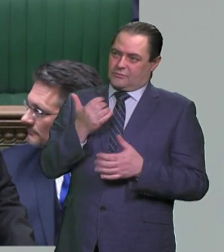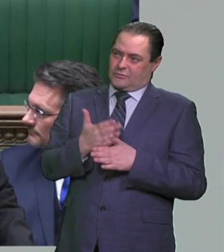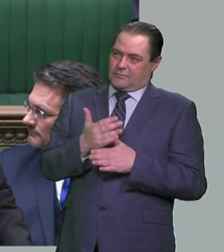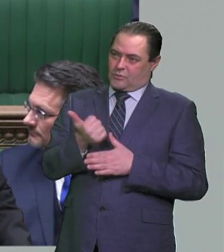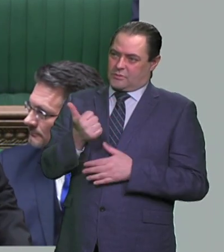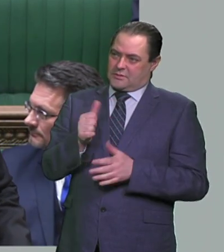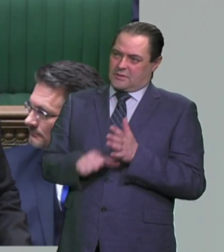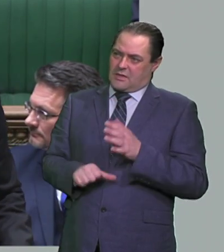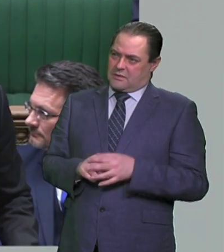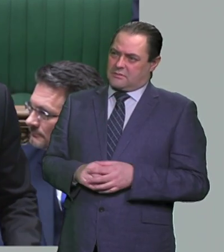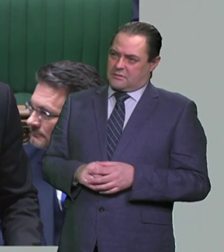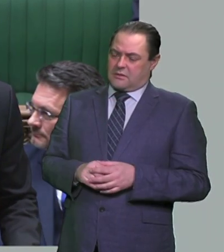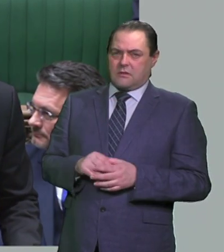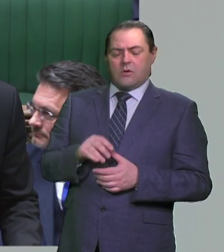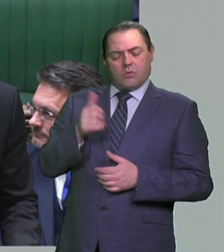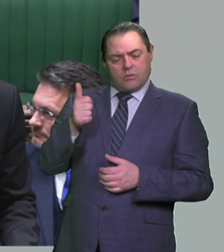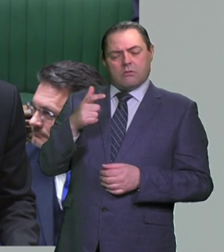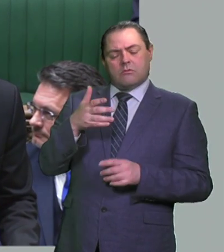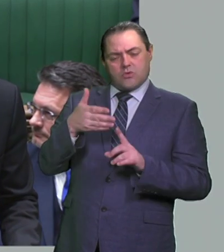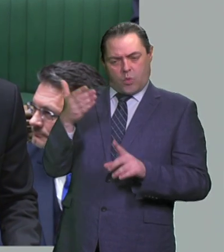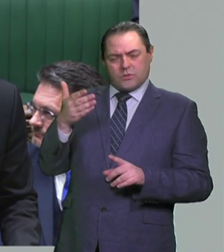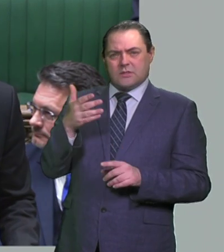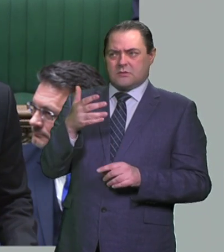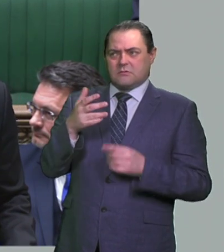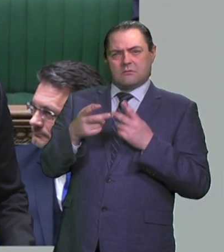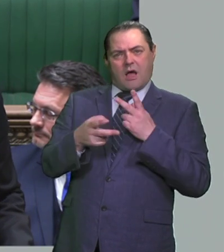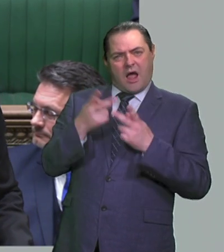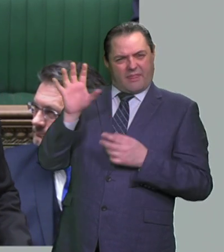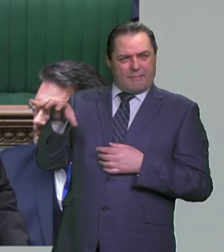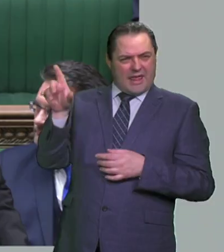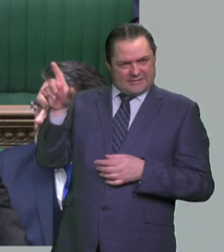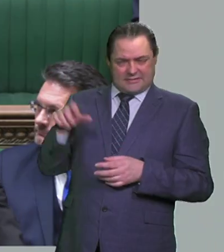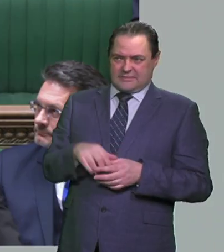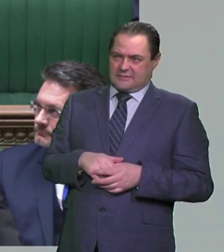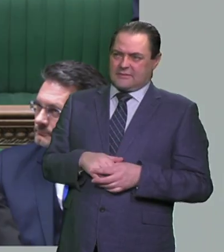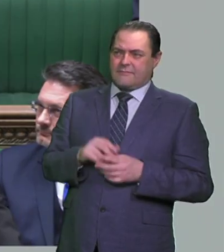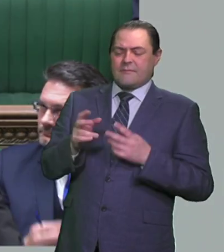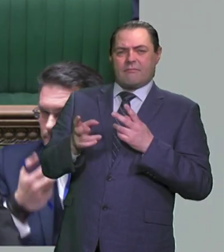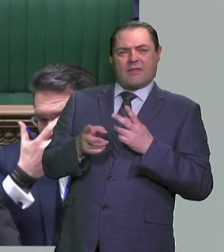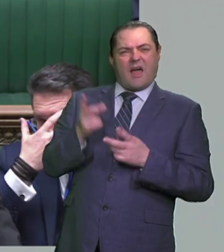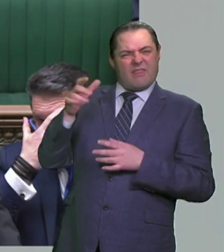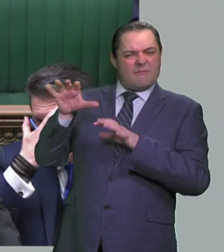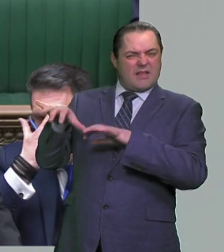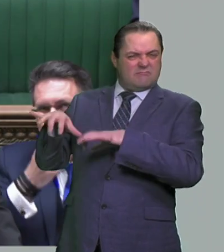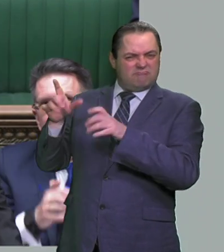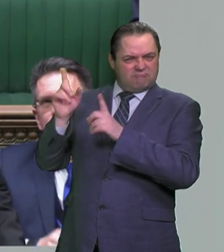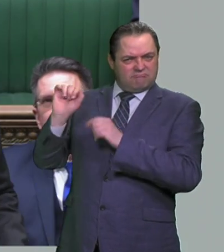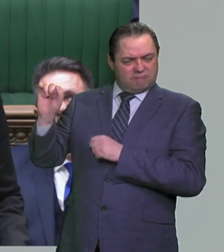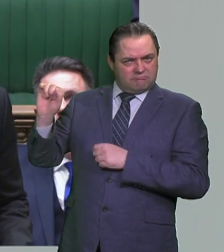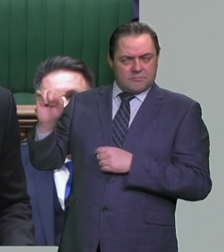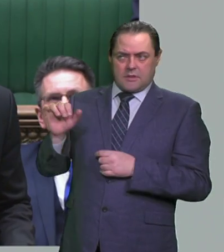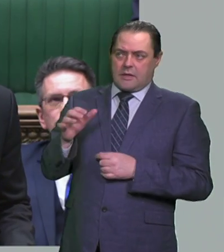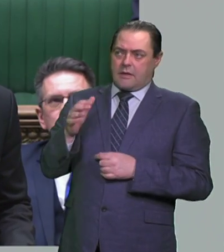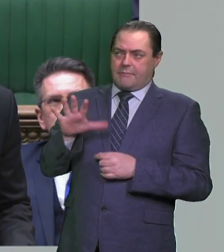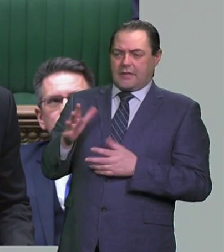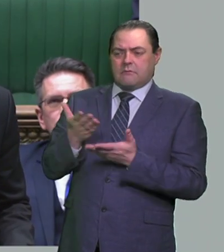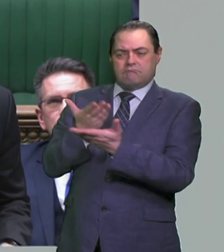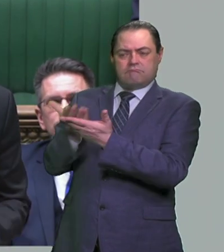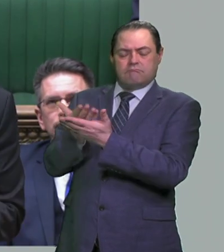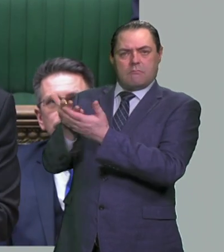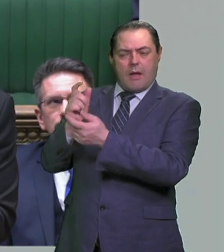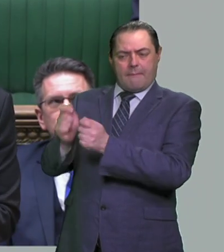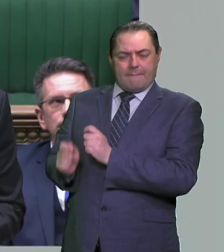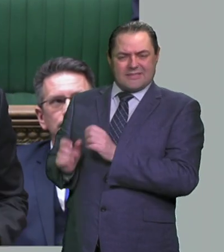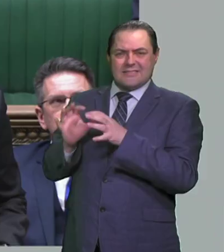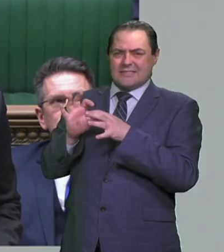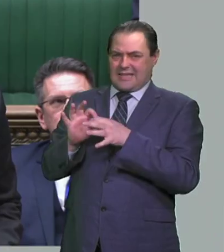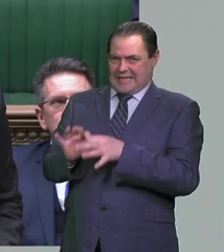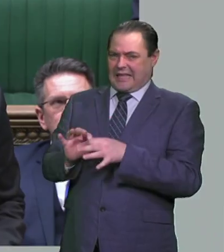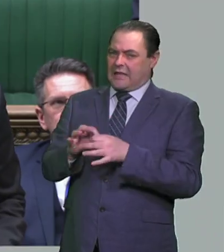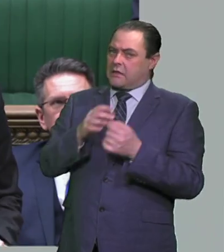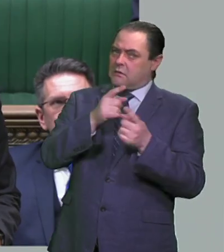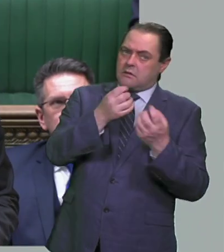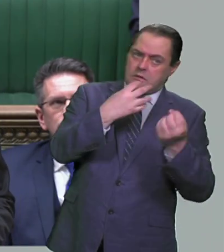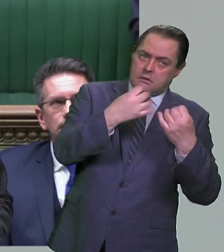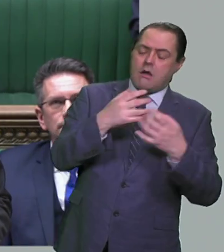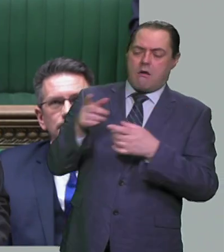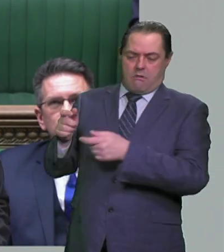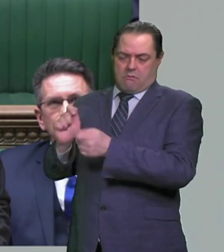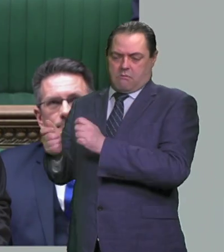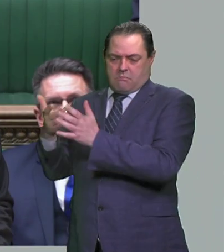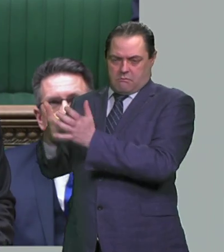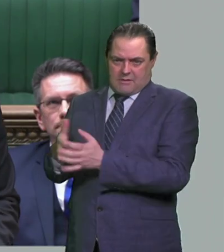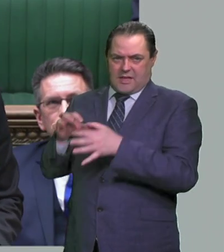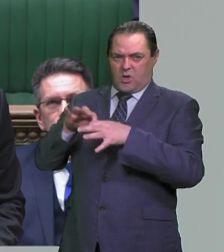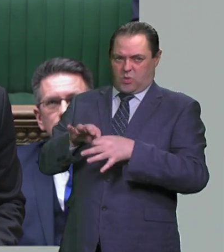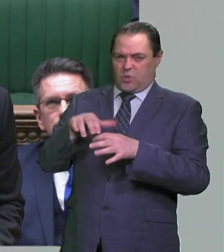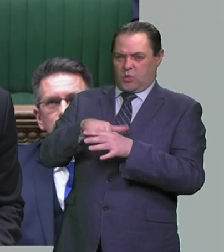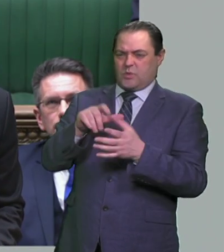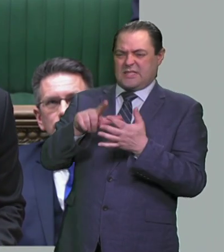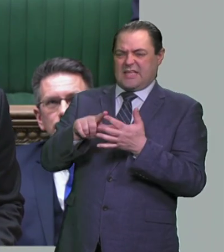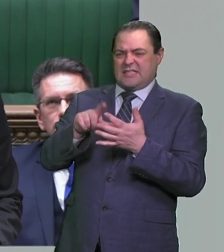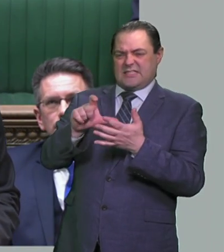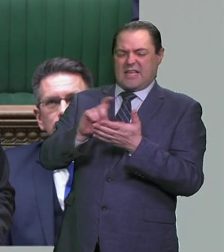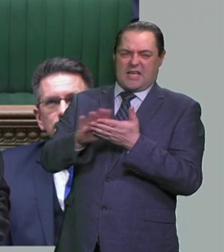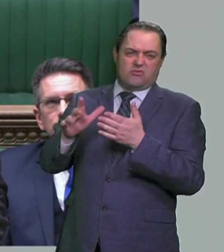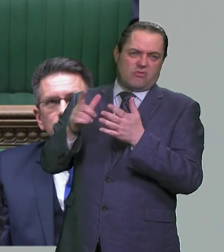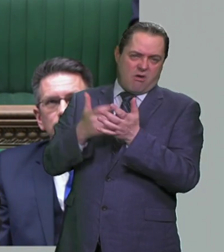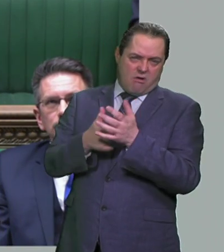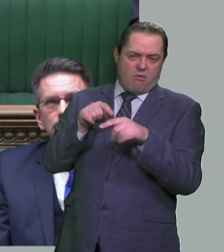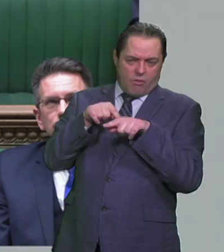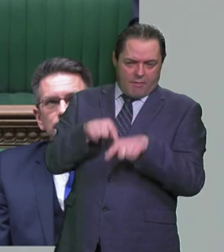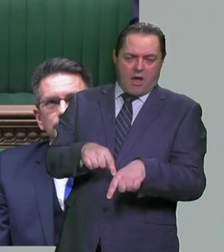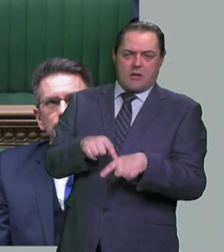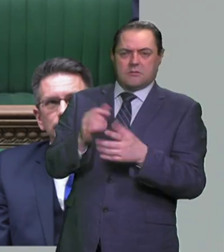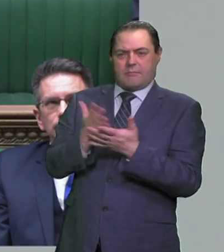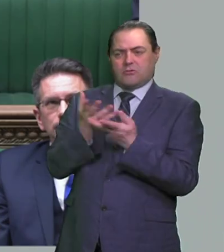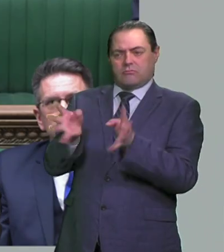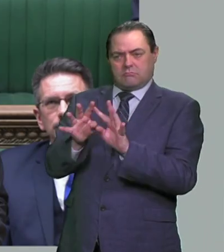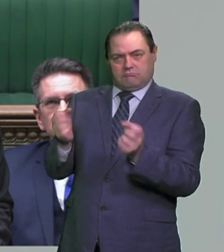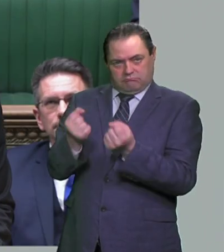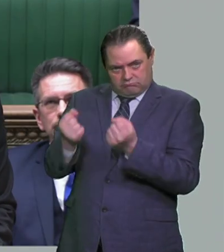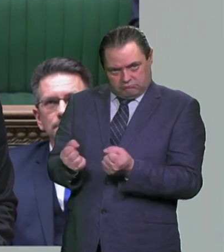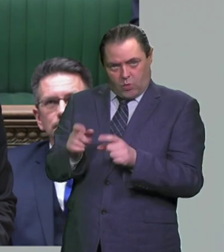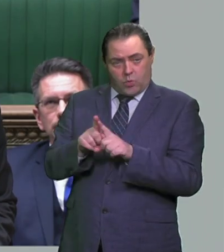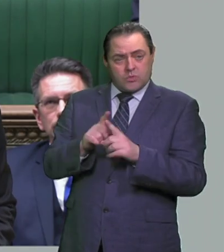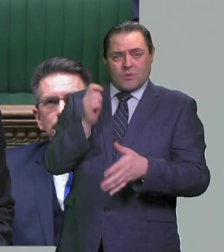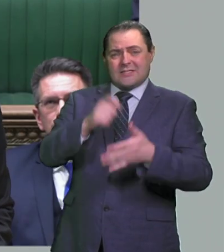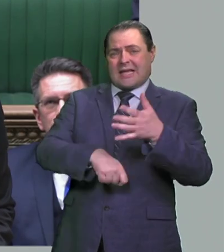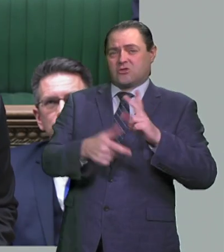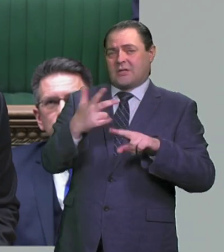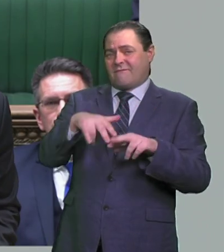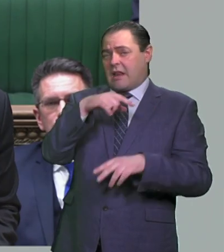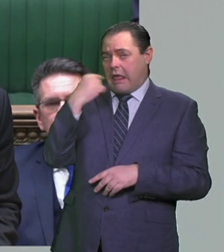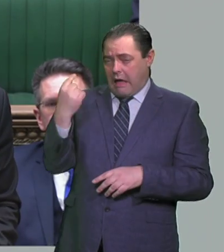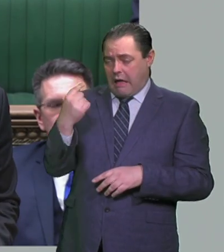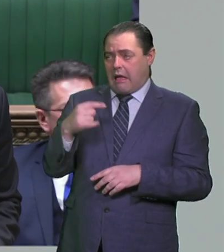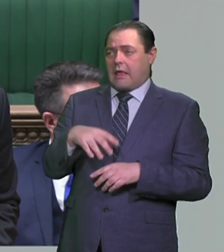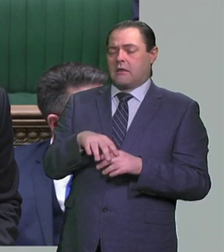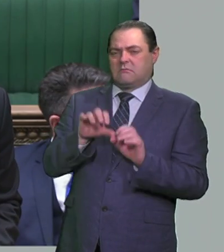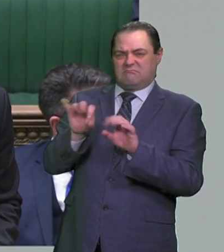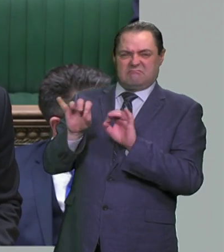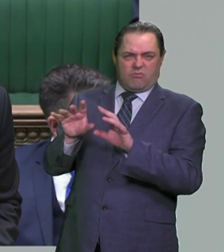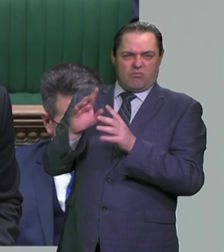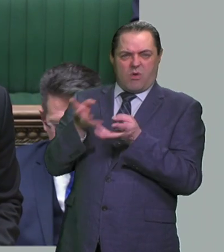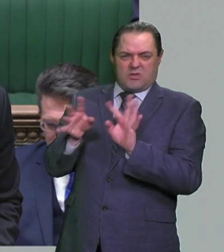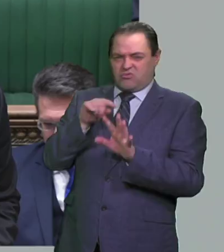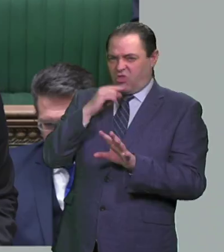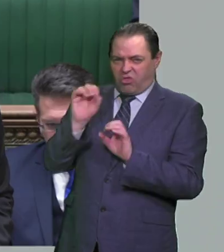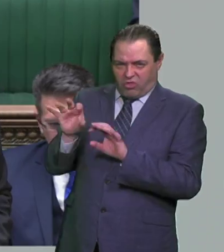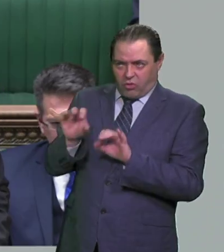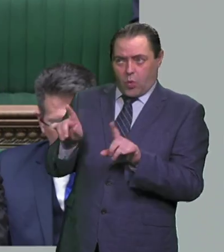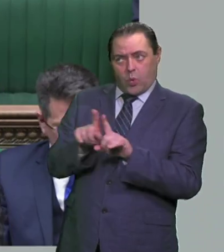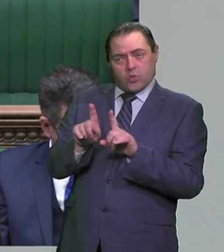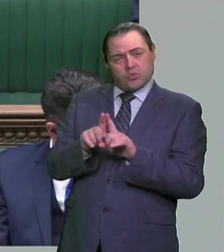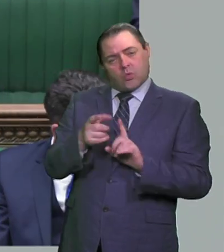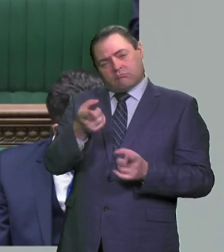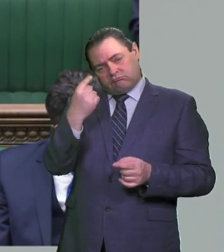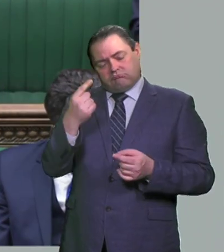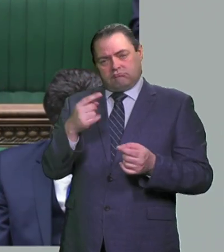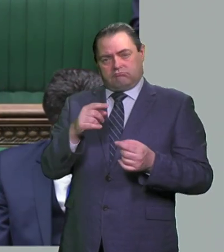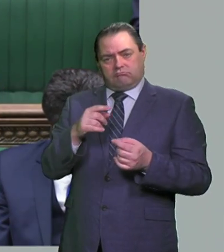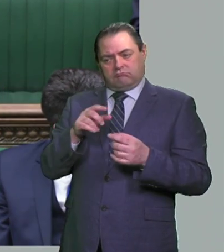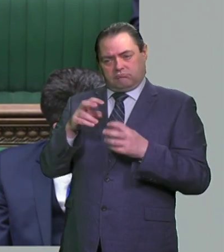I thank him for noticing what is going on in the other place, where we have already tabled amendments that seek to address a number of key issues raised by the stakeholders we have been meeting, including compliance with the European convention on human rights, strengthening the commission’s independence, sanctions for individuals found guilty of lying to the commission, and stronger incentives for individuals to engage with the commission.